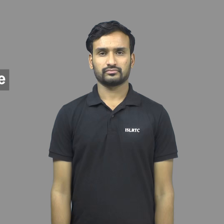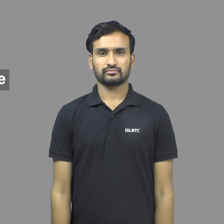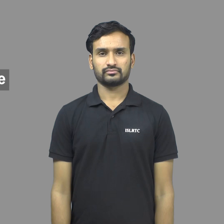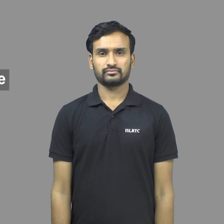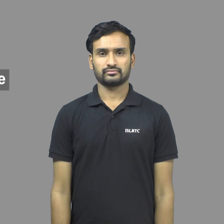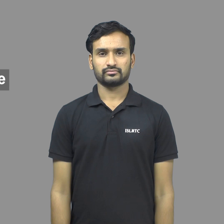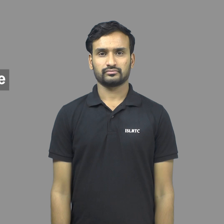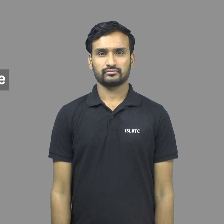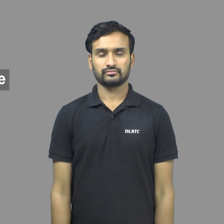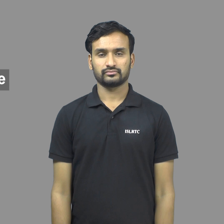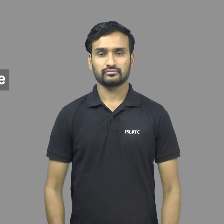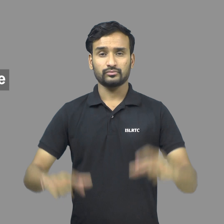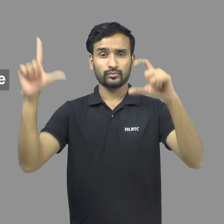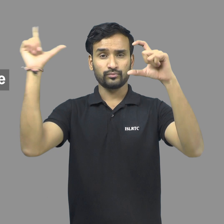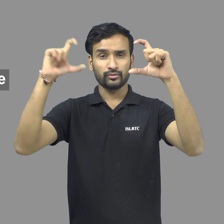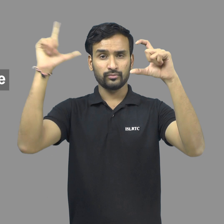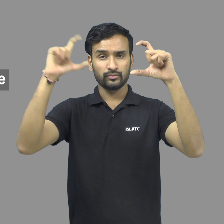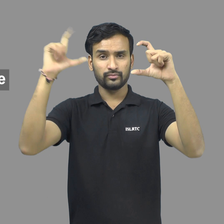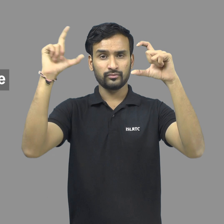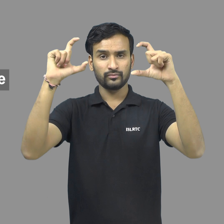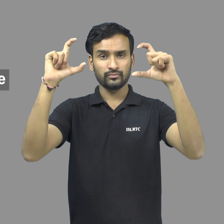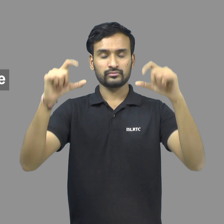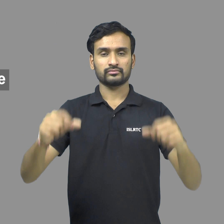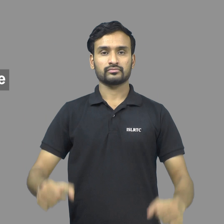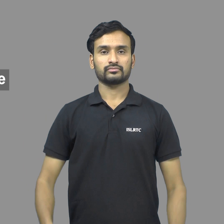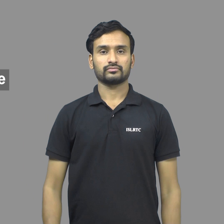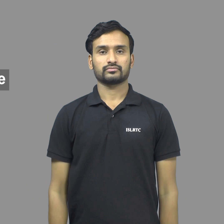Image Photo